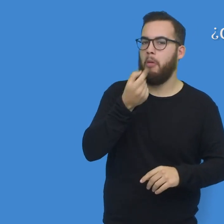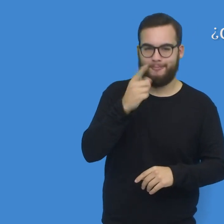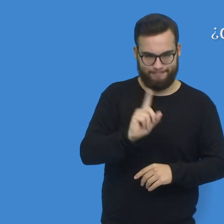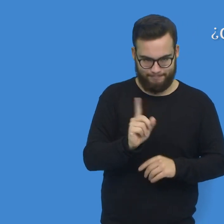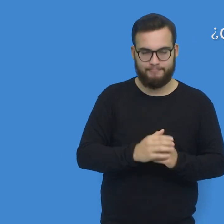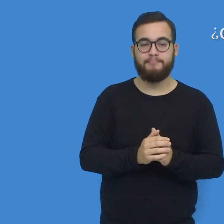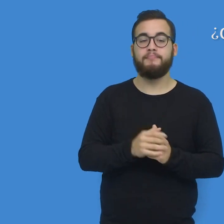no